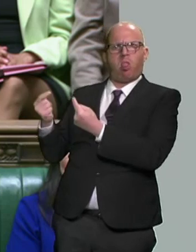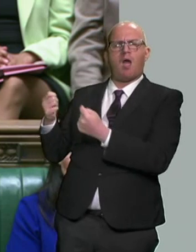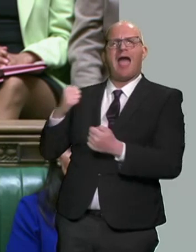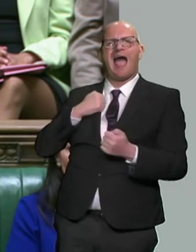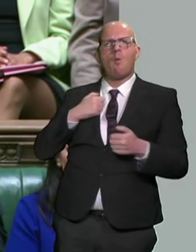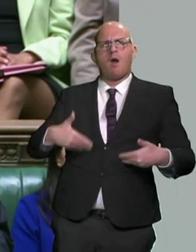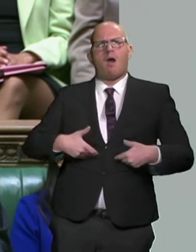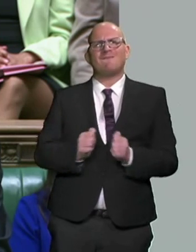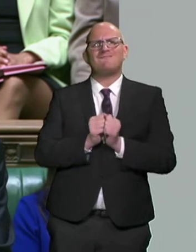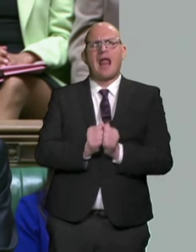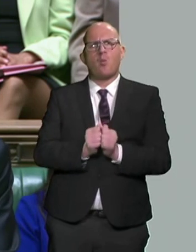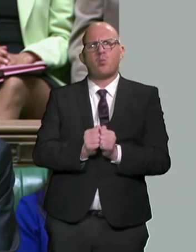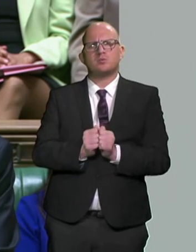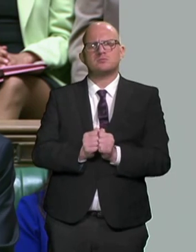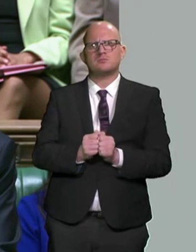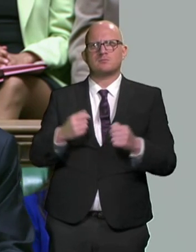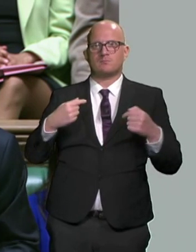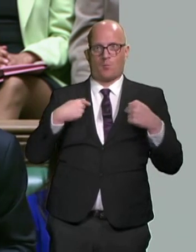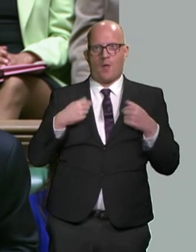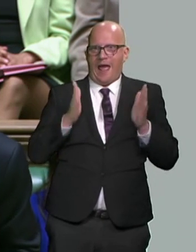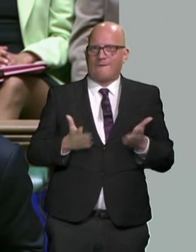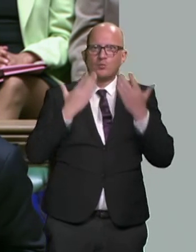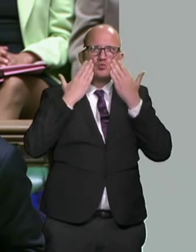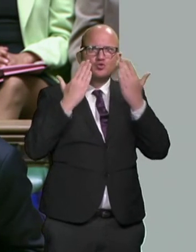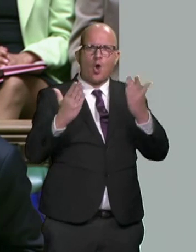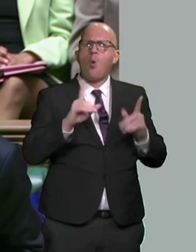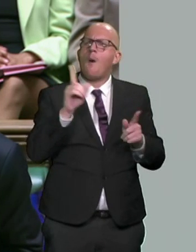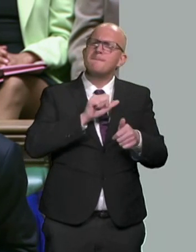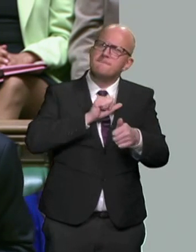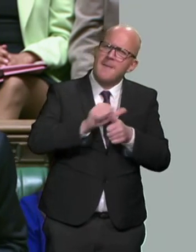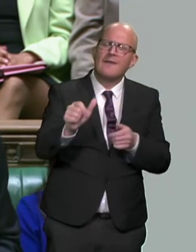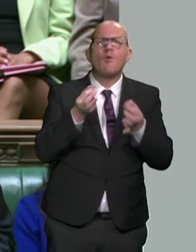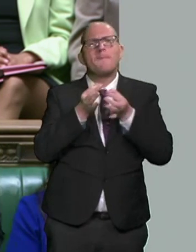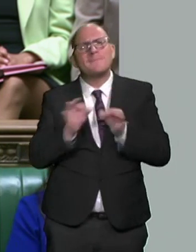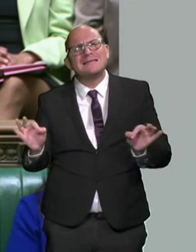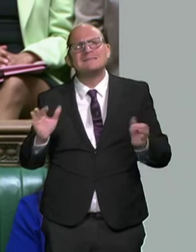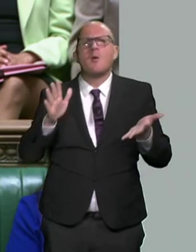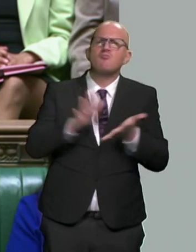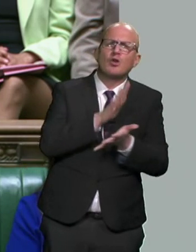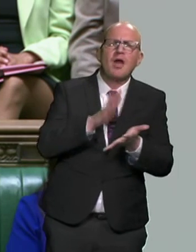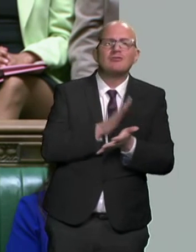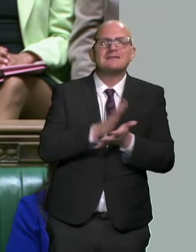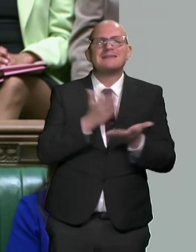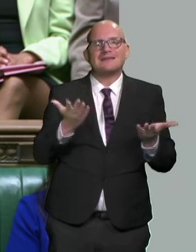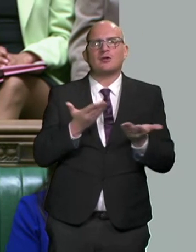We must show the world that freedom and democracy remain the best route to peace, prosperity and happiness.